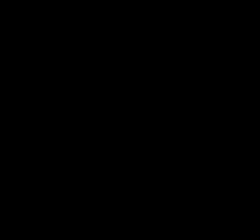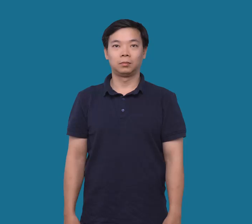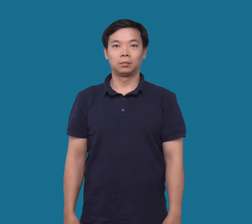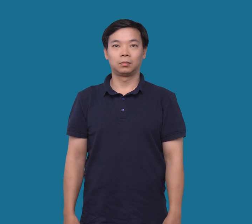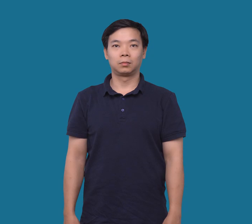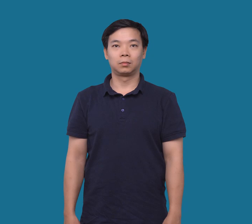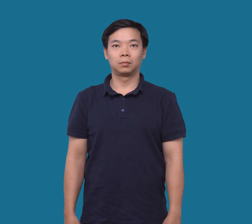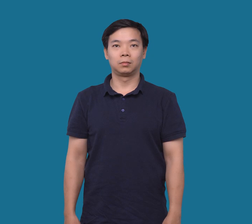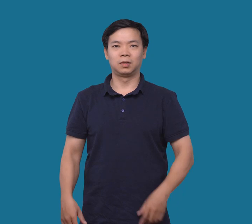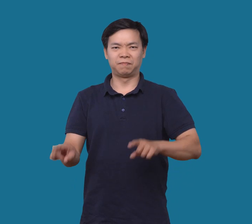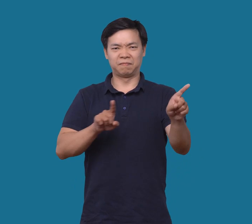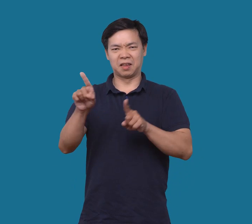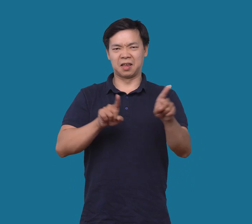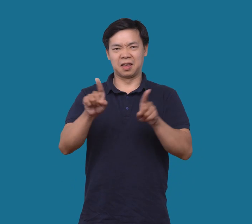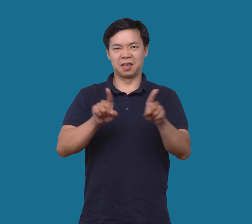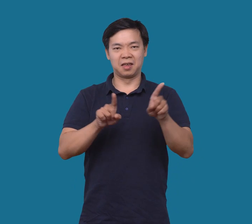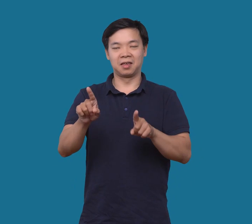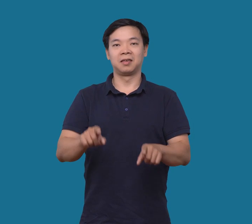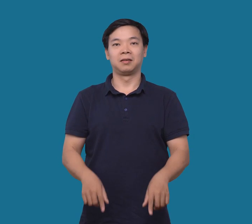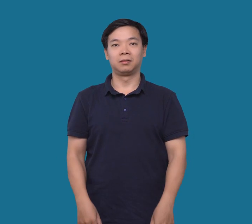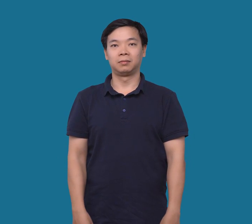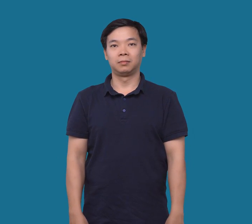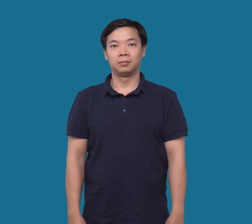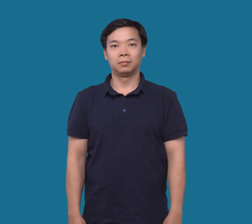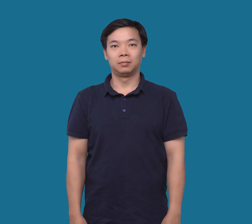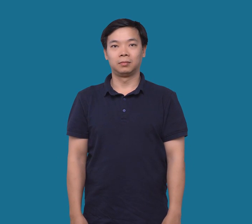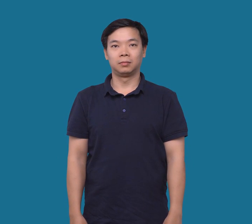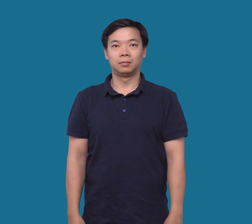phá